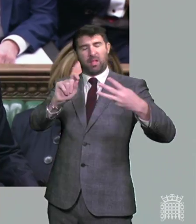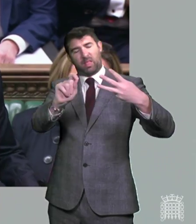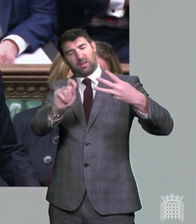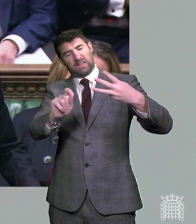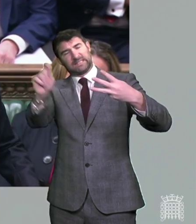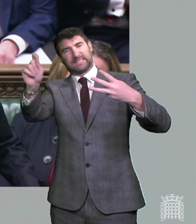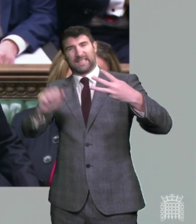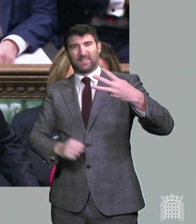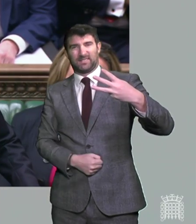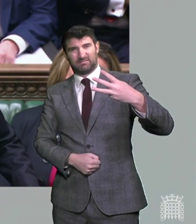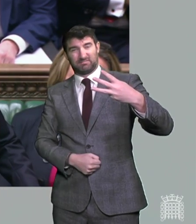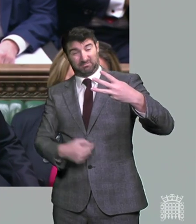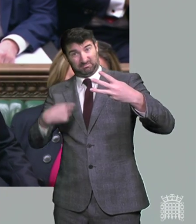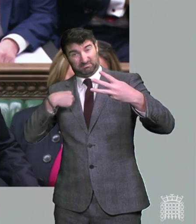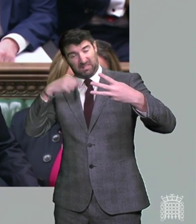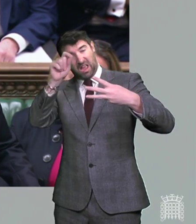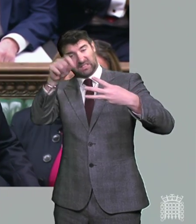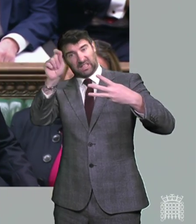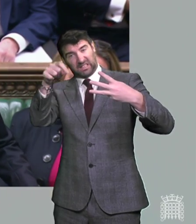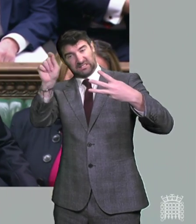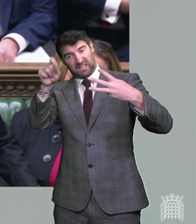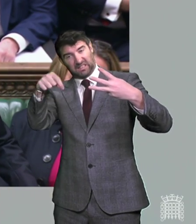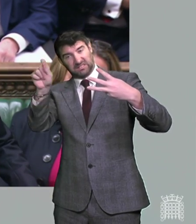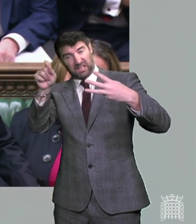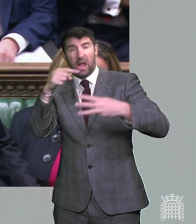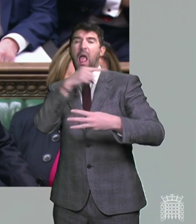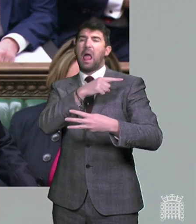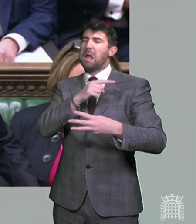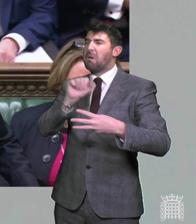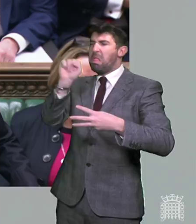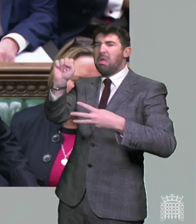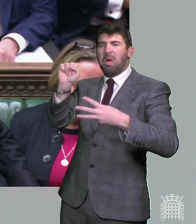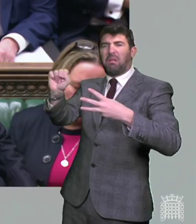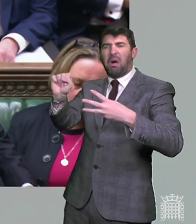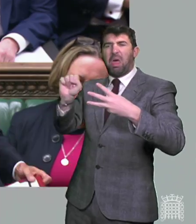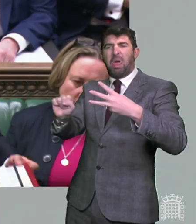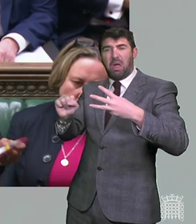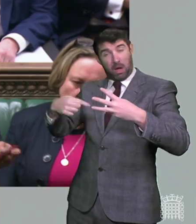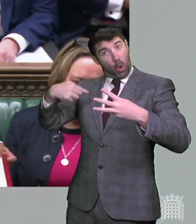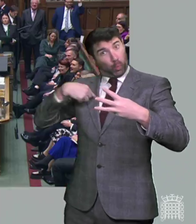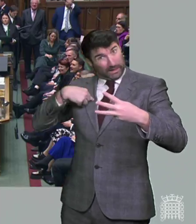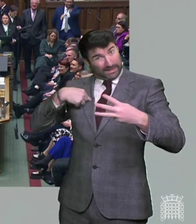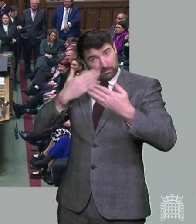It is not something the right honourable and learned Gentleman supported. He opposed it at every turn and that is not what the British people want.